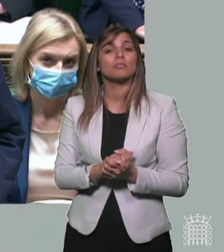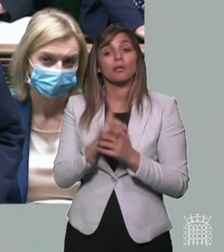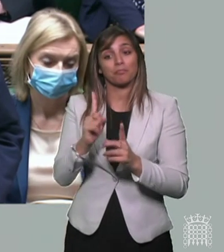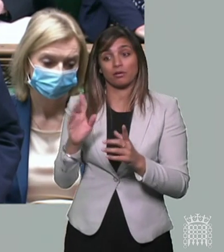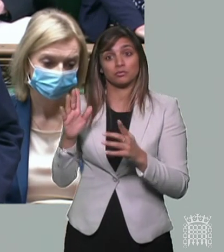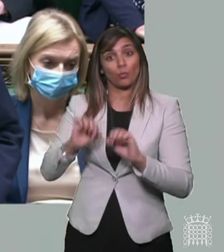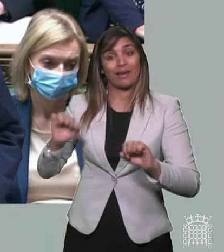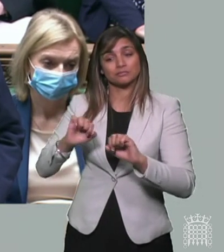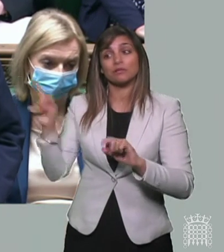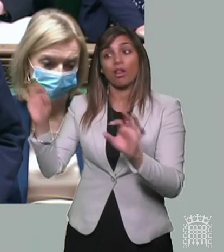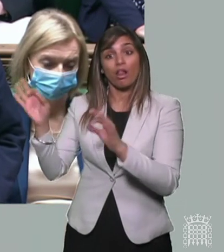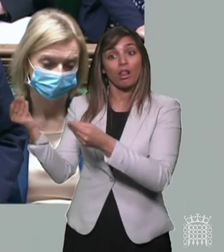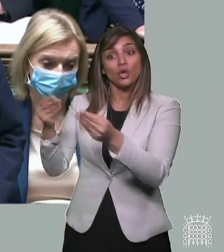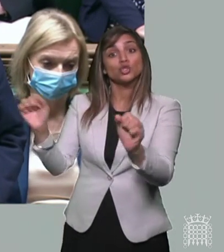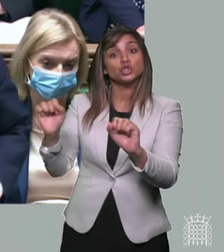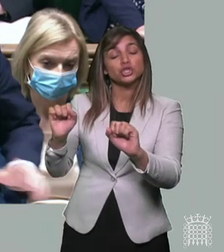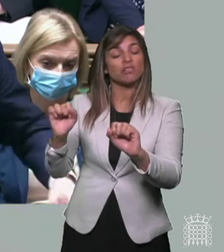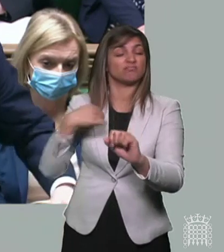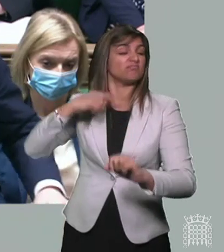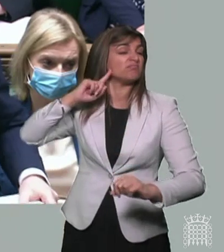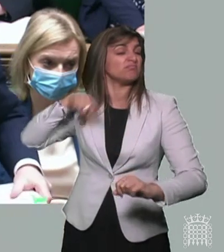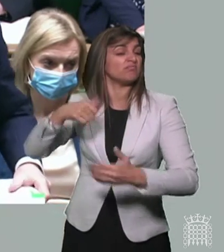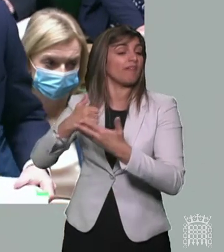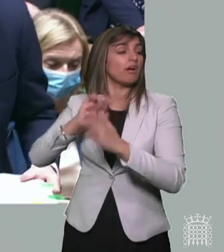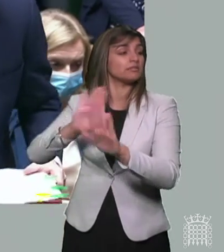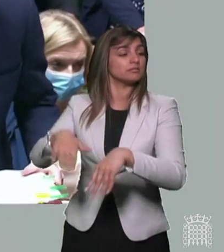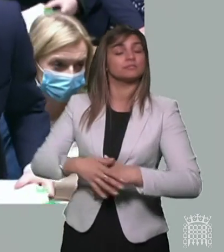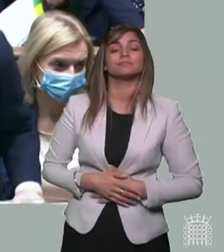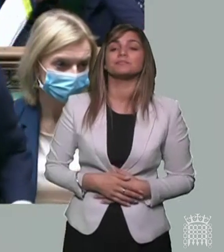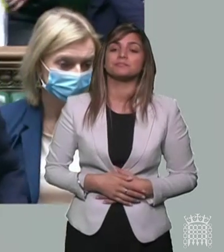Until then, I am going to ignore his advice.